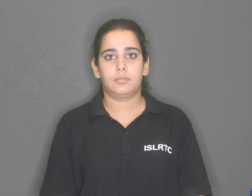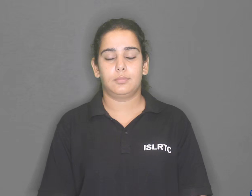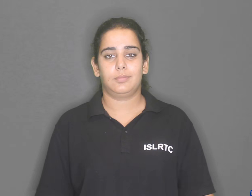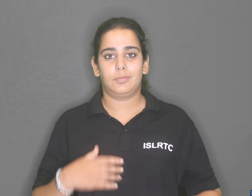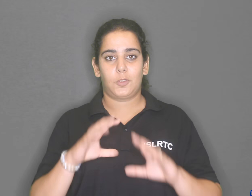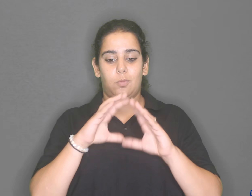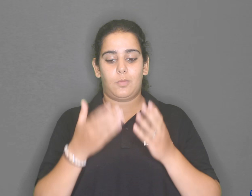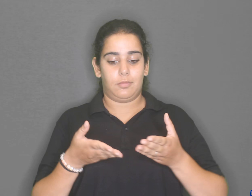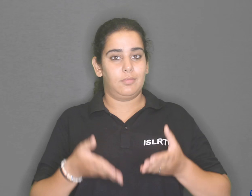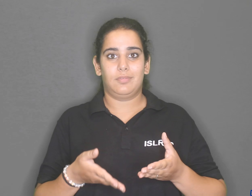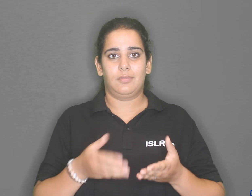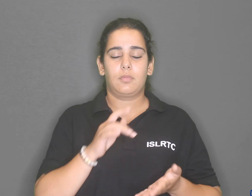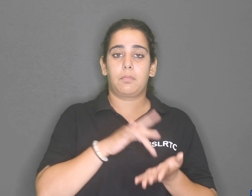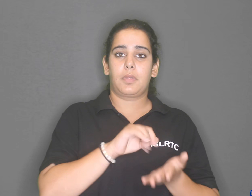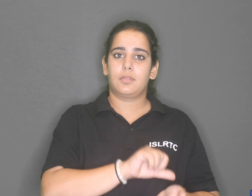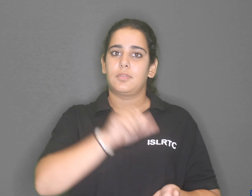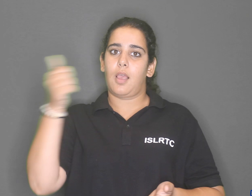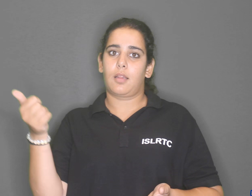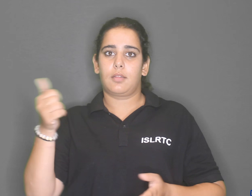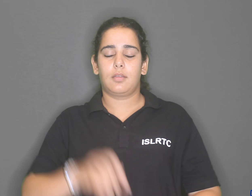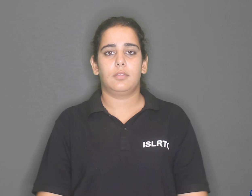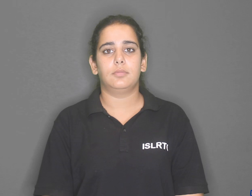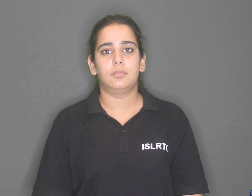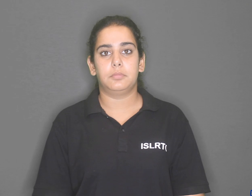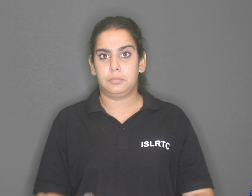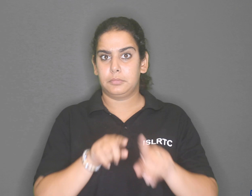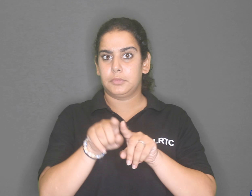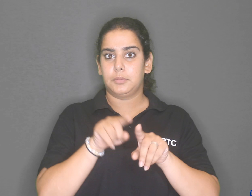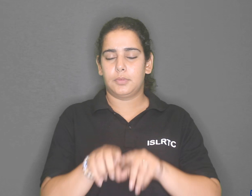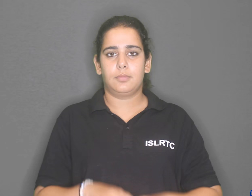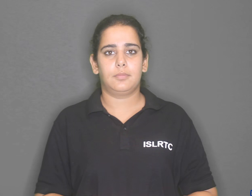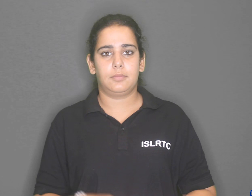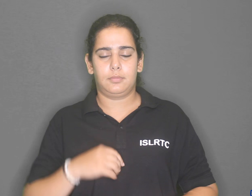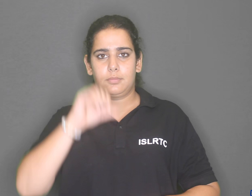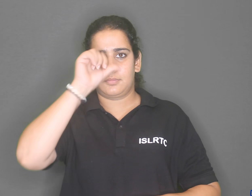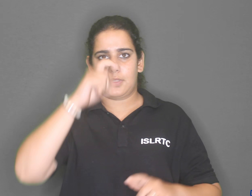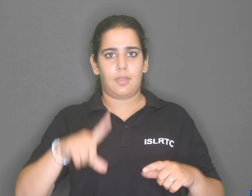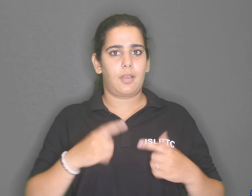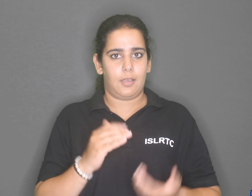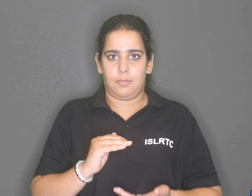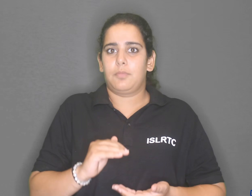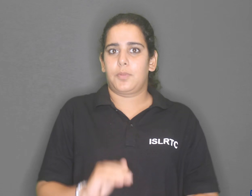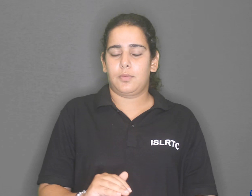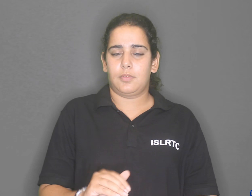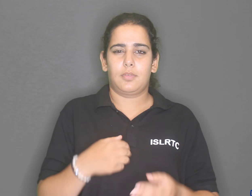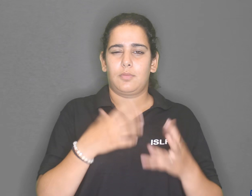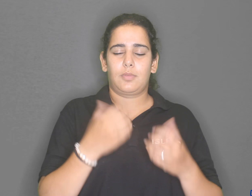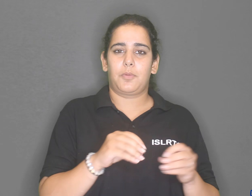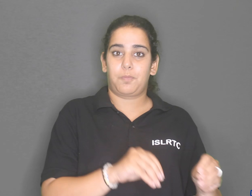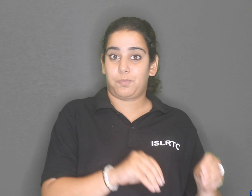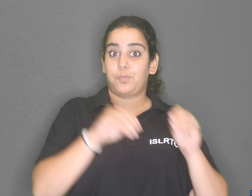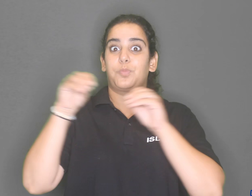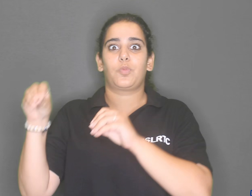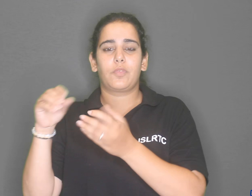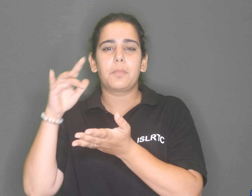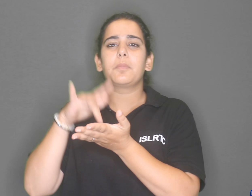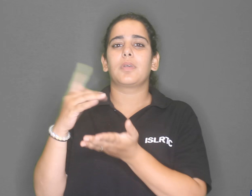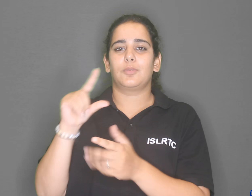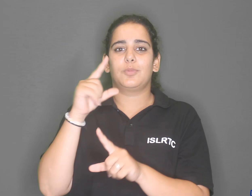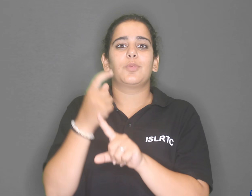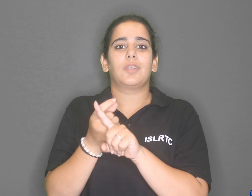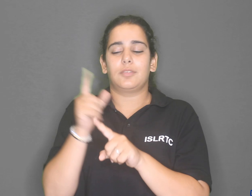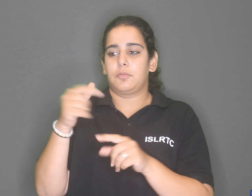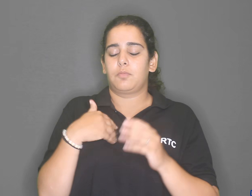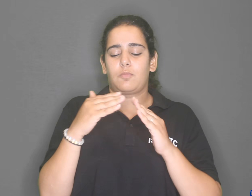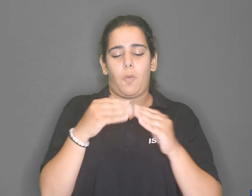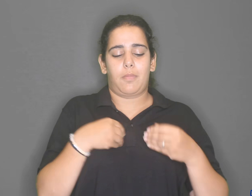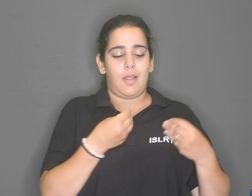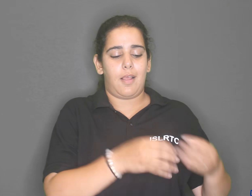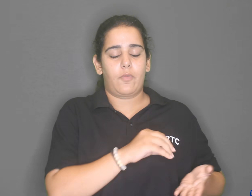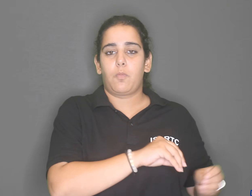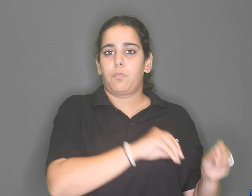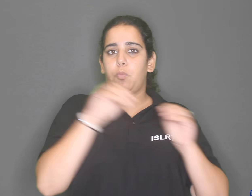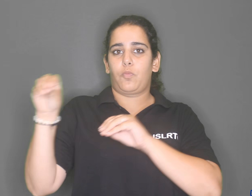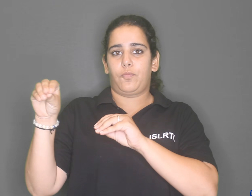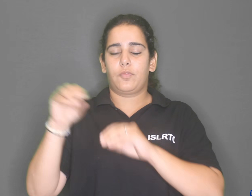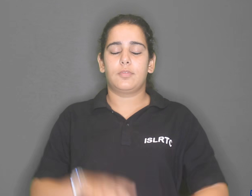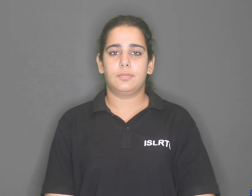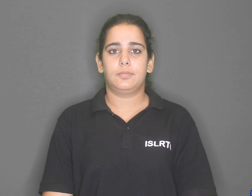Outsourcing A business practice in which a company hires a third party to perform tasks, handle operations or provide services for the company